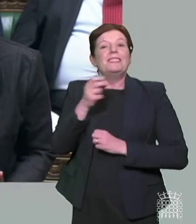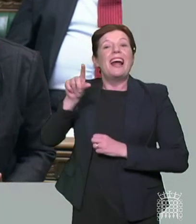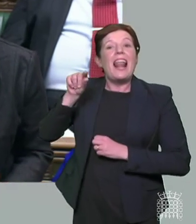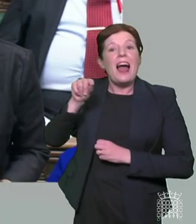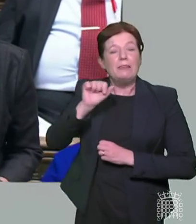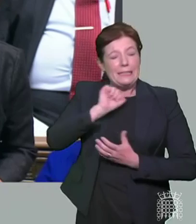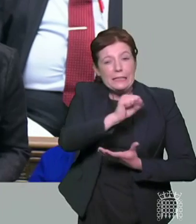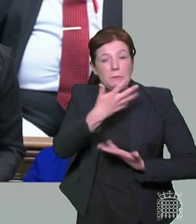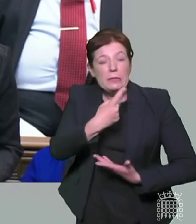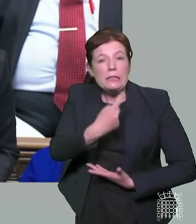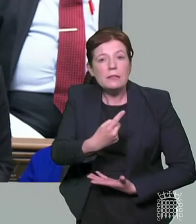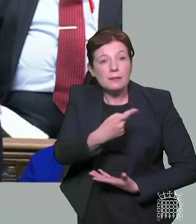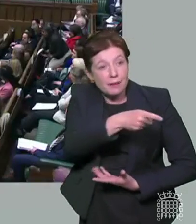Does he still agree: yes or no?